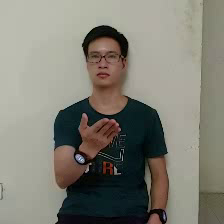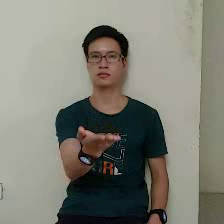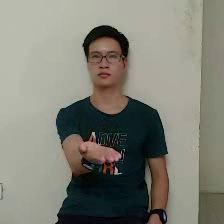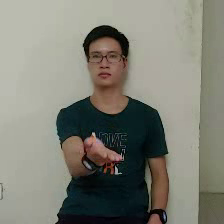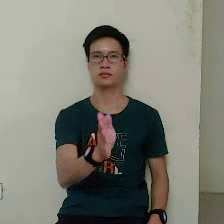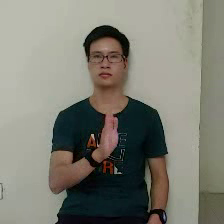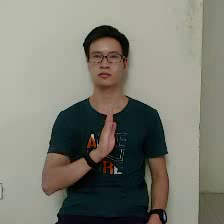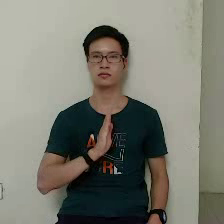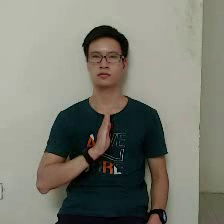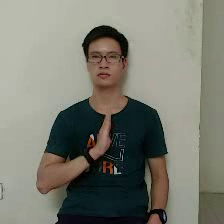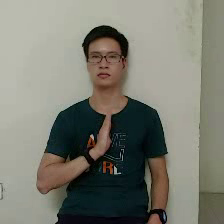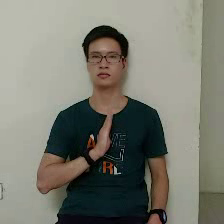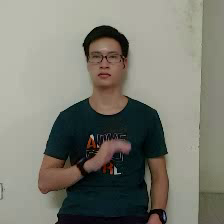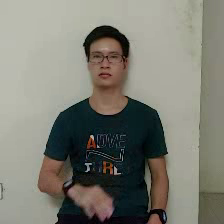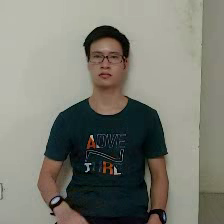Xin phép